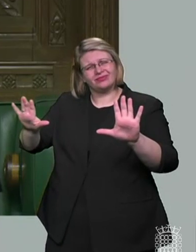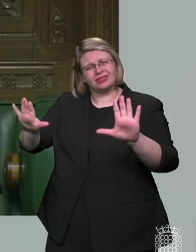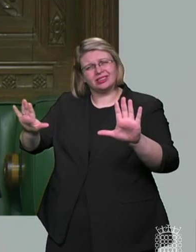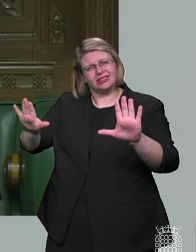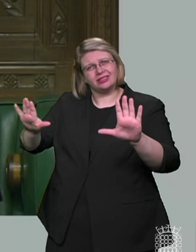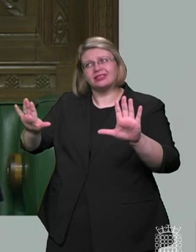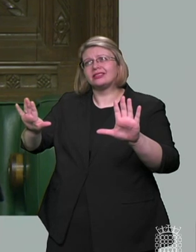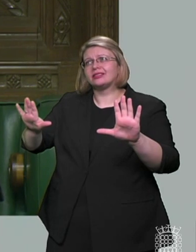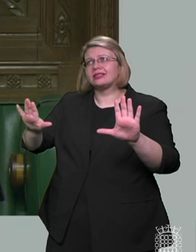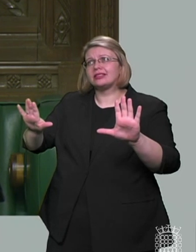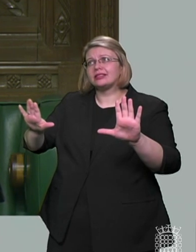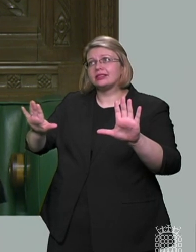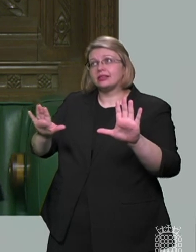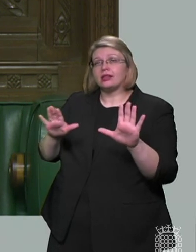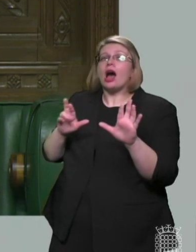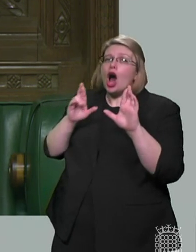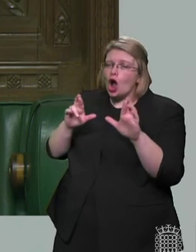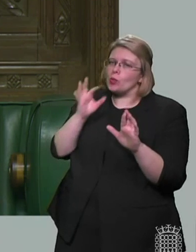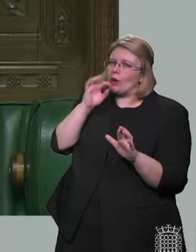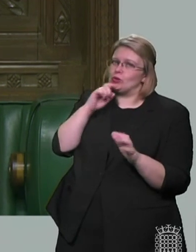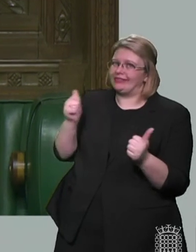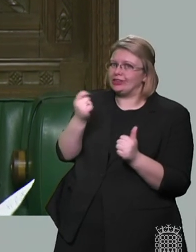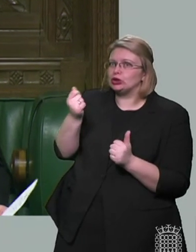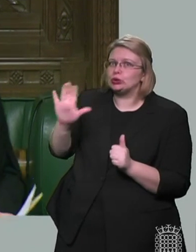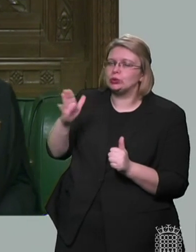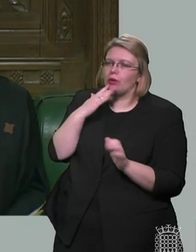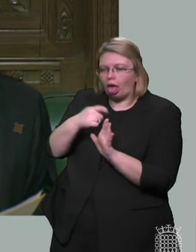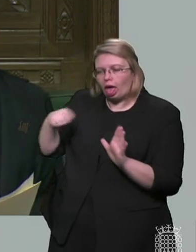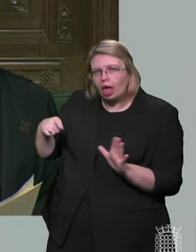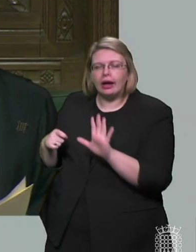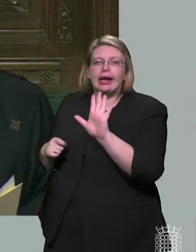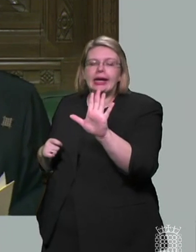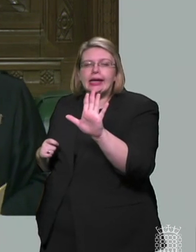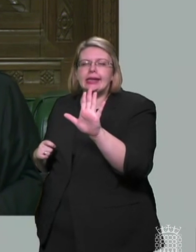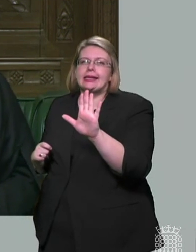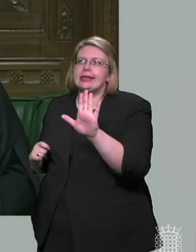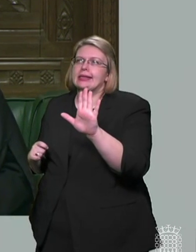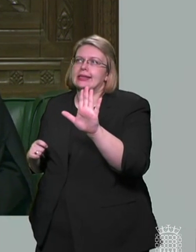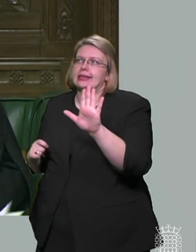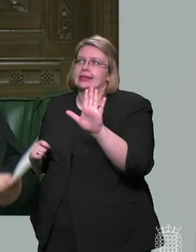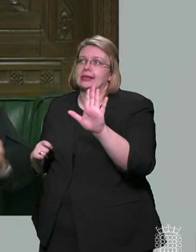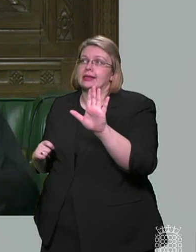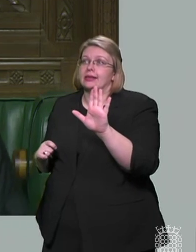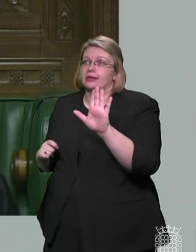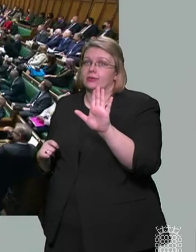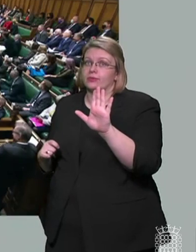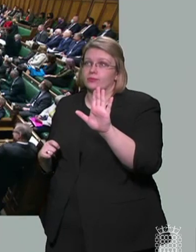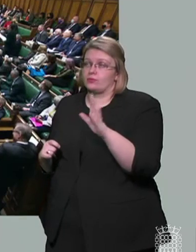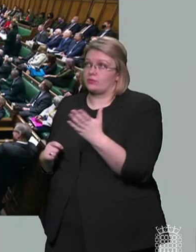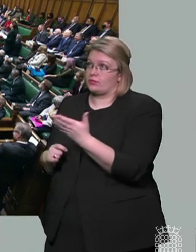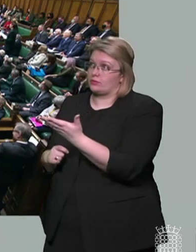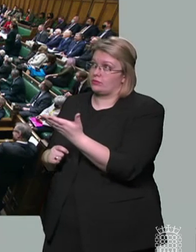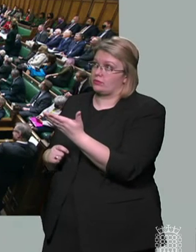Order. I hope that you are coming to the end of your question.